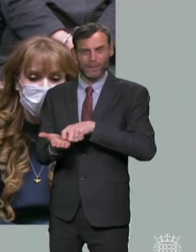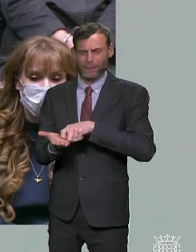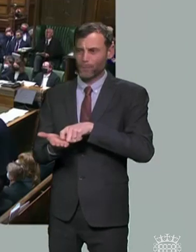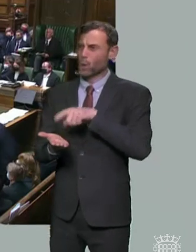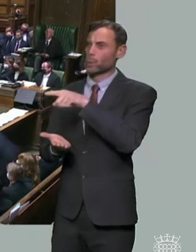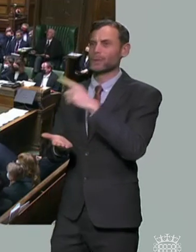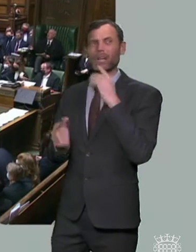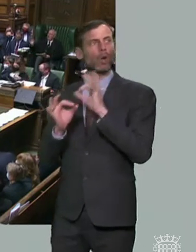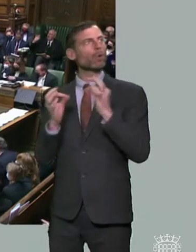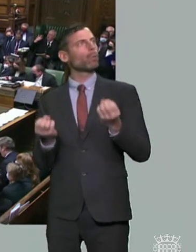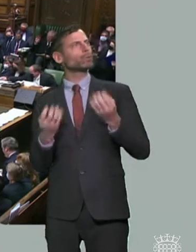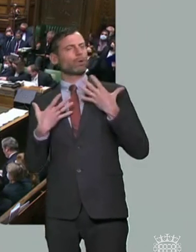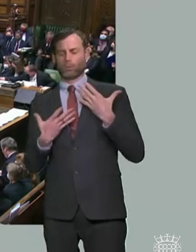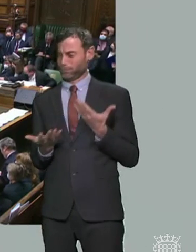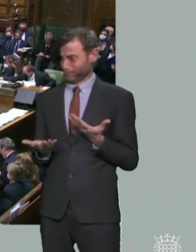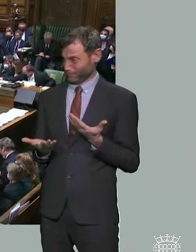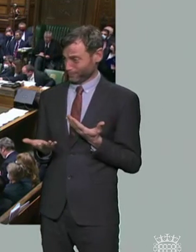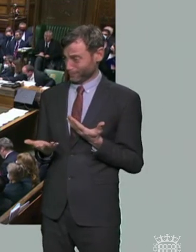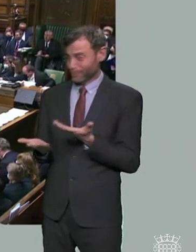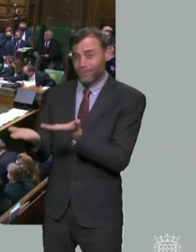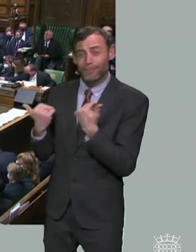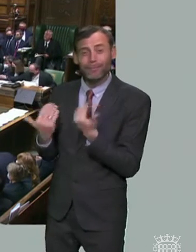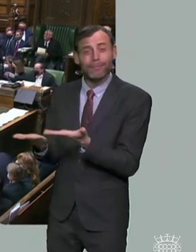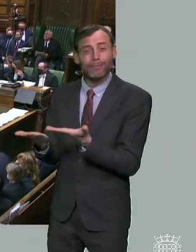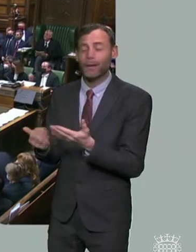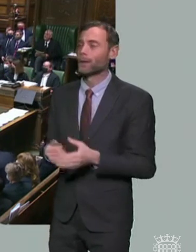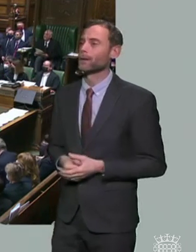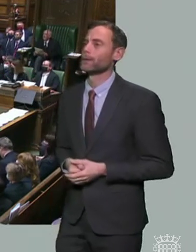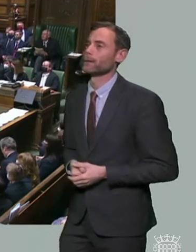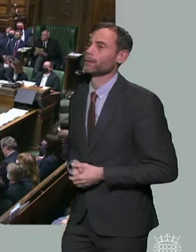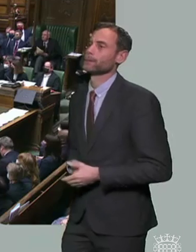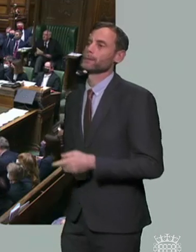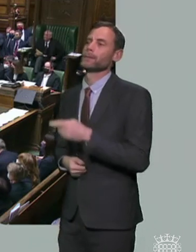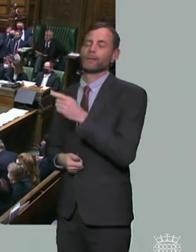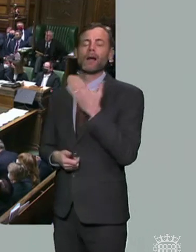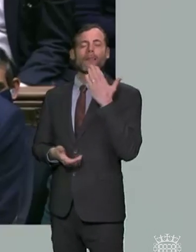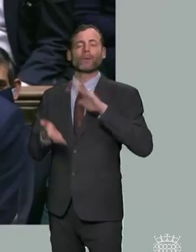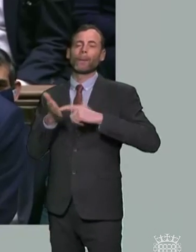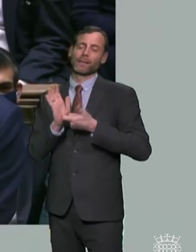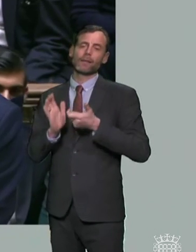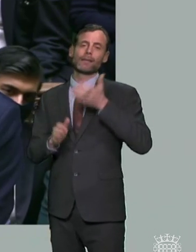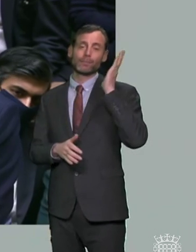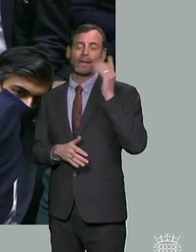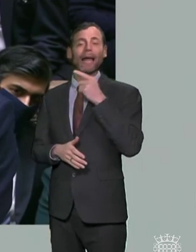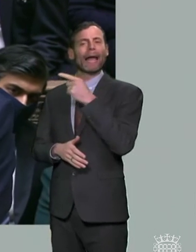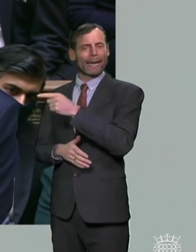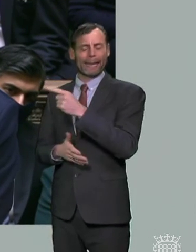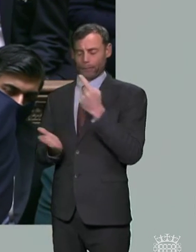The right hon. and learned Gentleman talks about the rules.